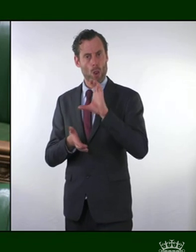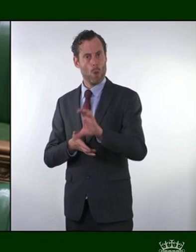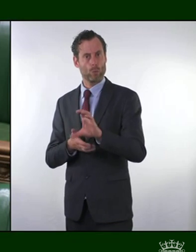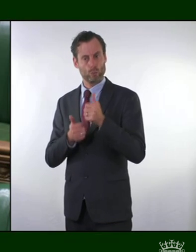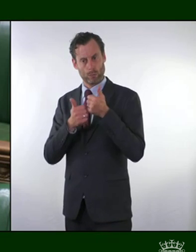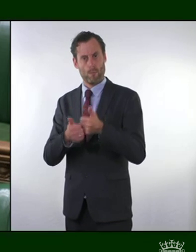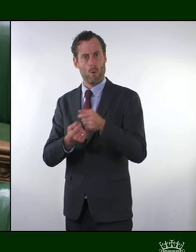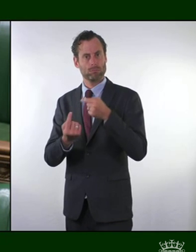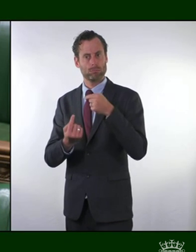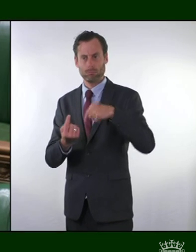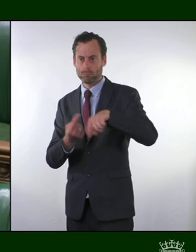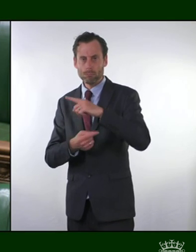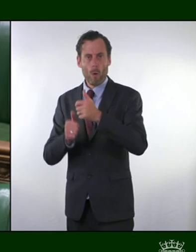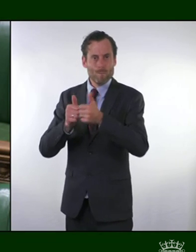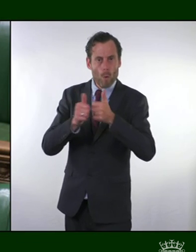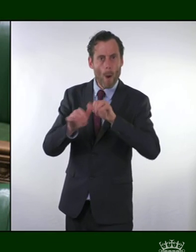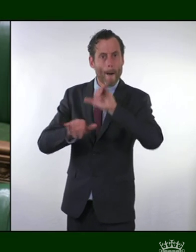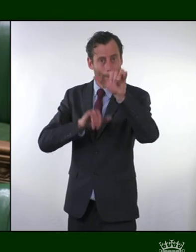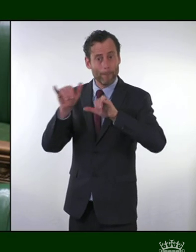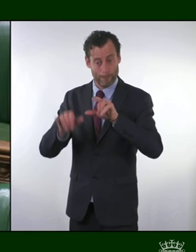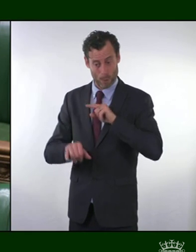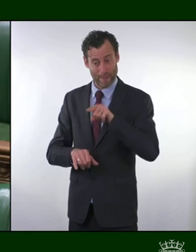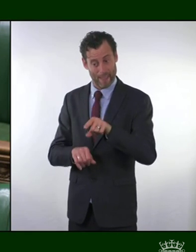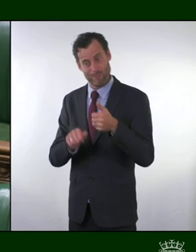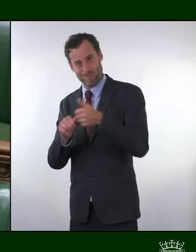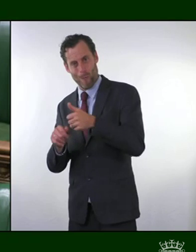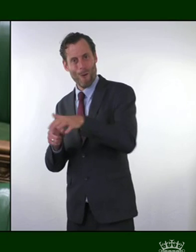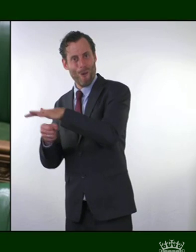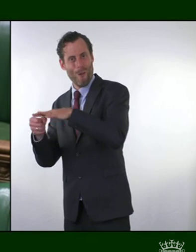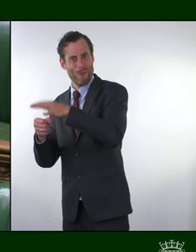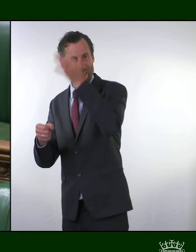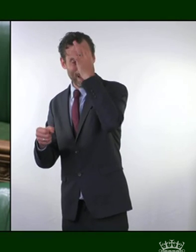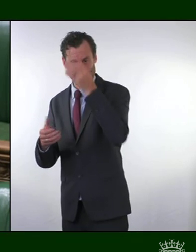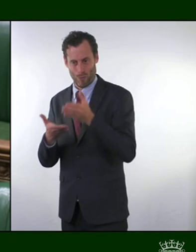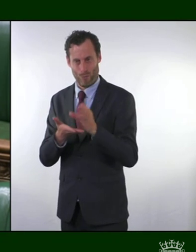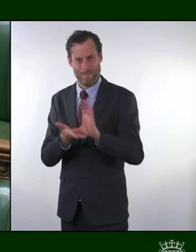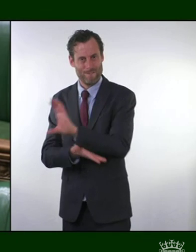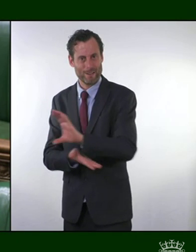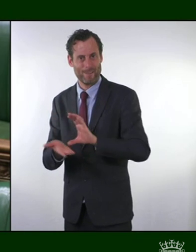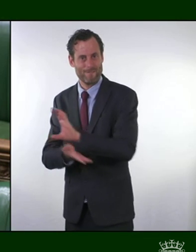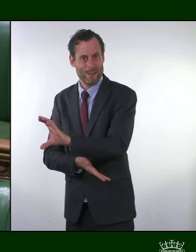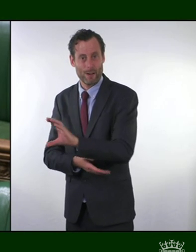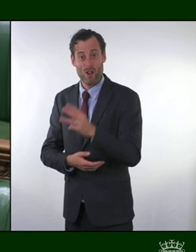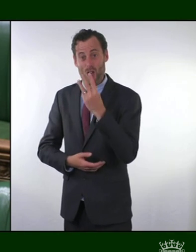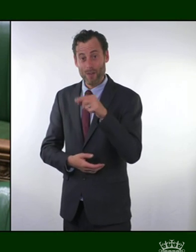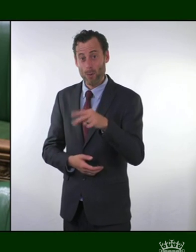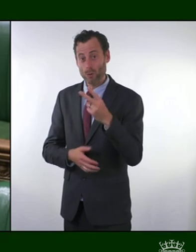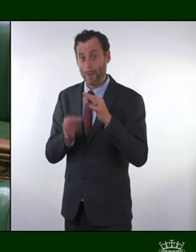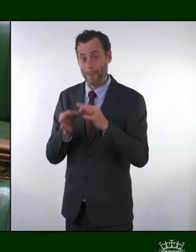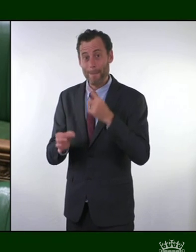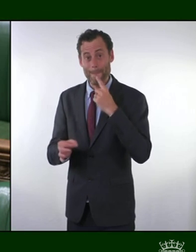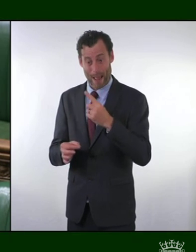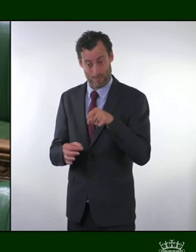Of course, we are supporting local councils as well with billions of pounds—£3.2 billion.